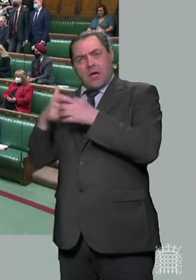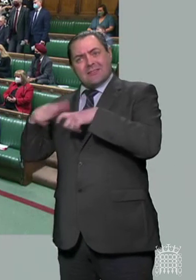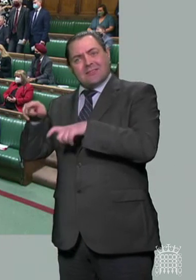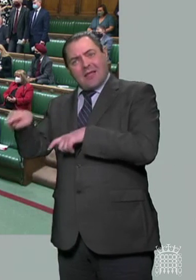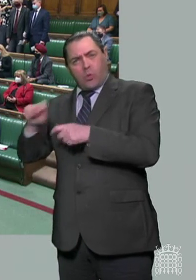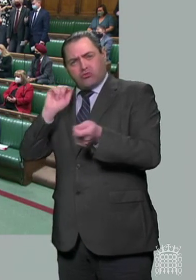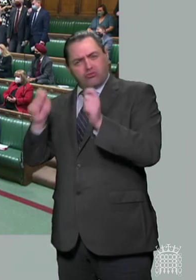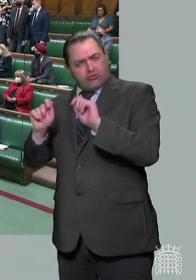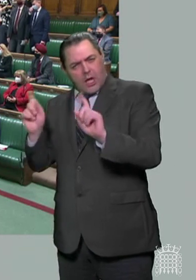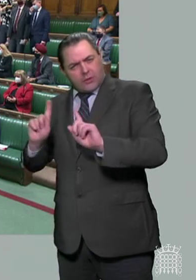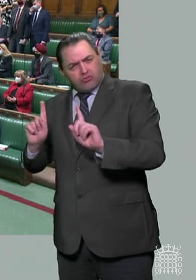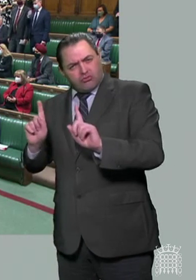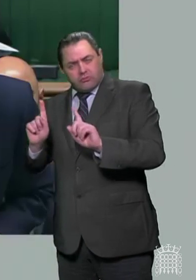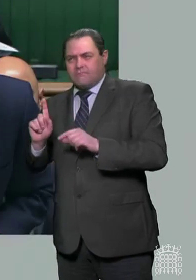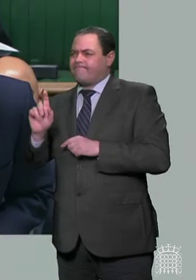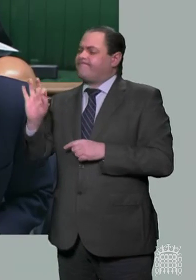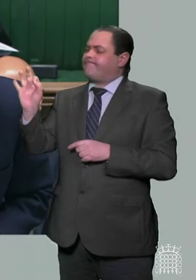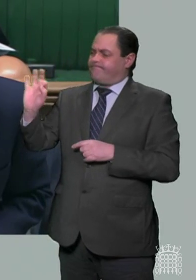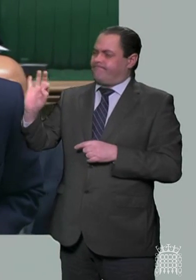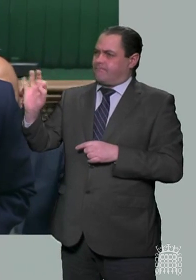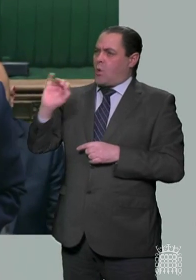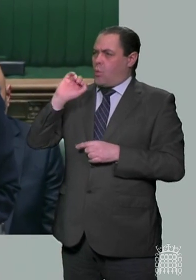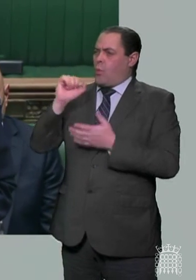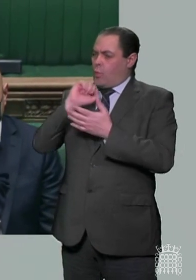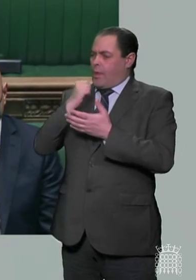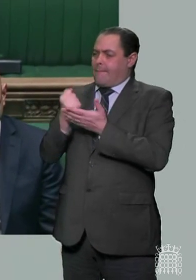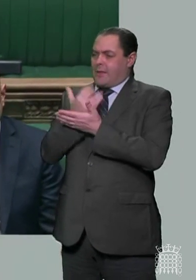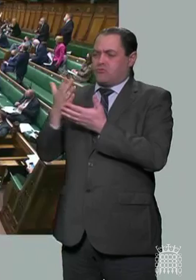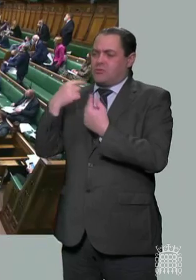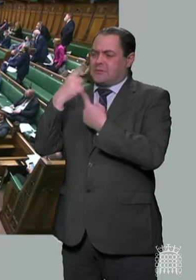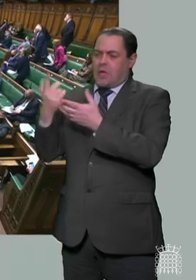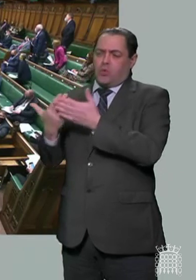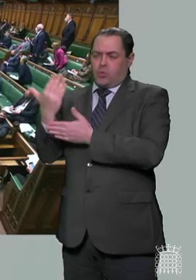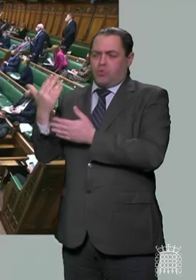No, it does not, and I will make sure that the right honourable Gentleman is advised on the new arrangements.